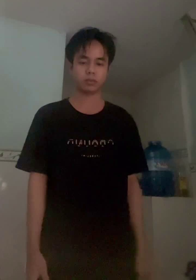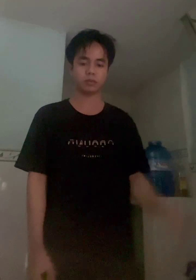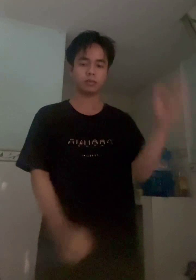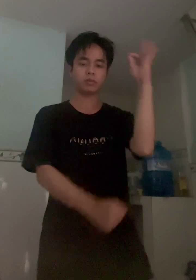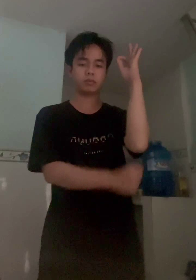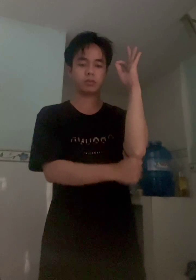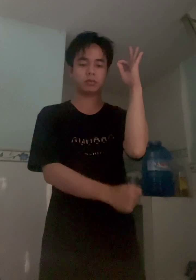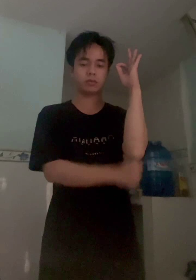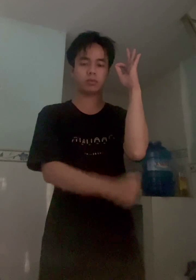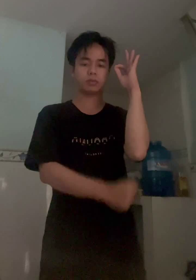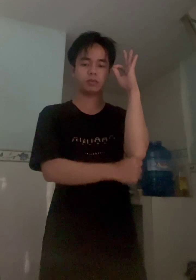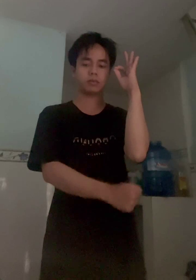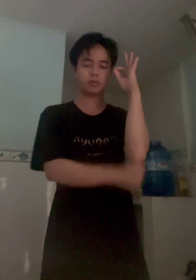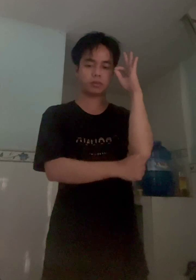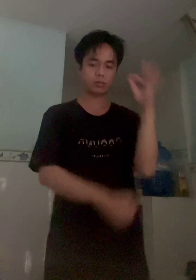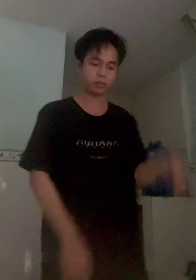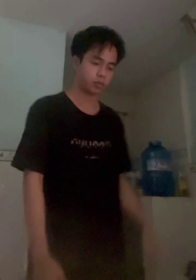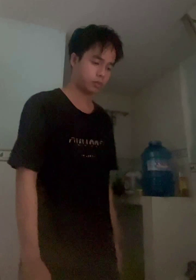buoi trua